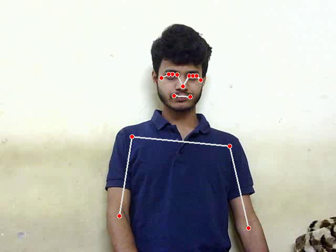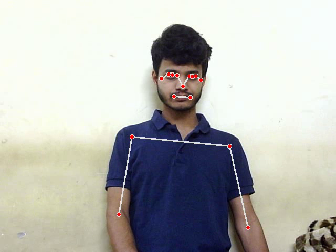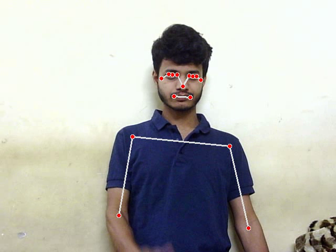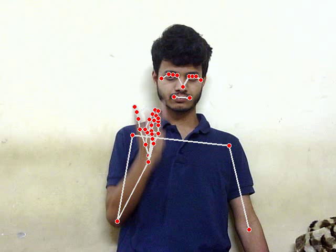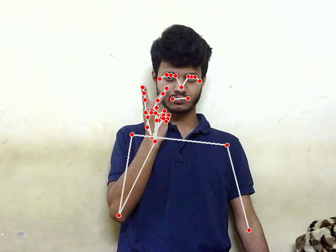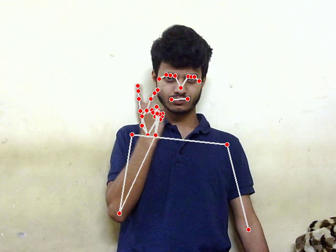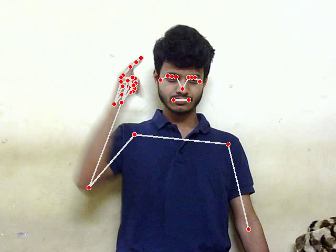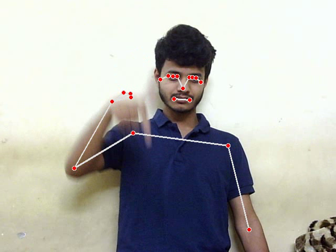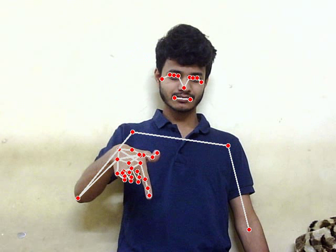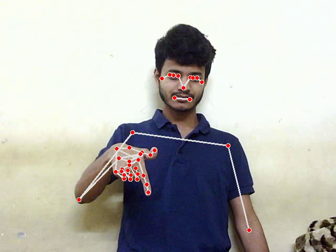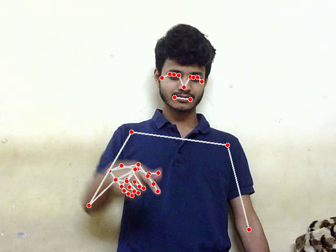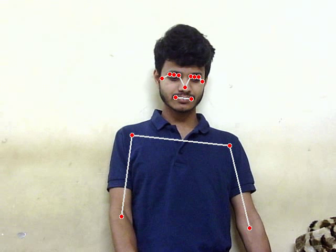see you later